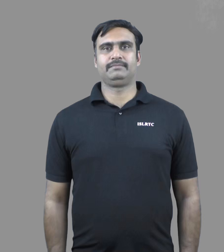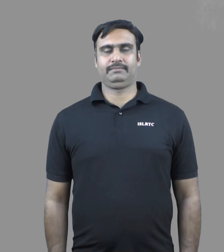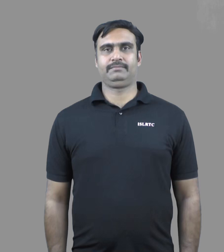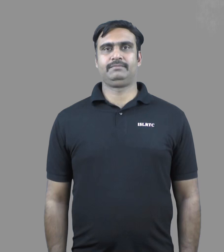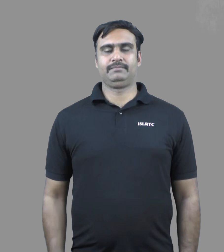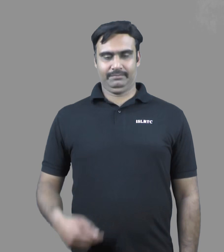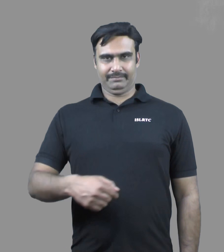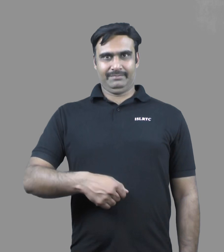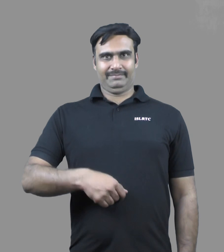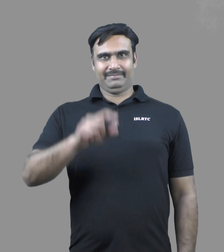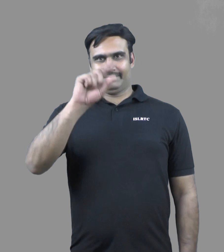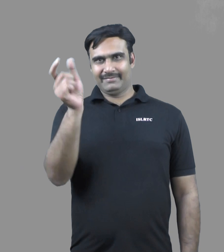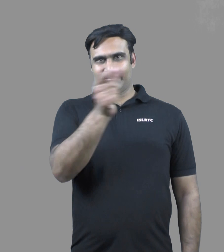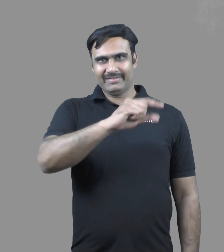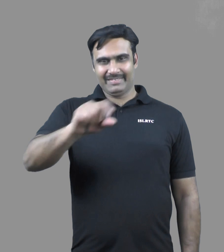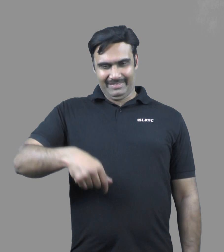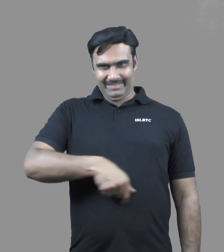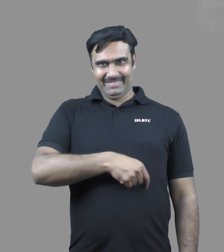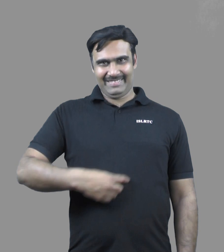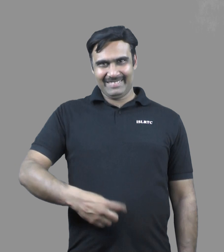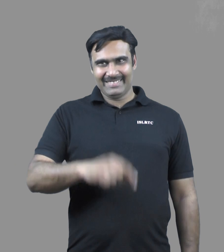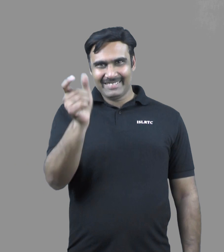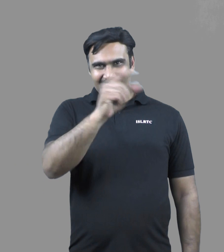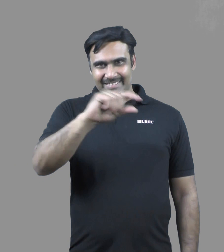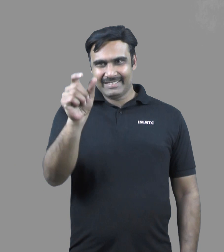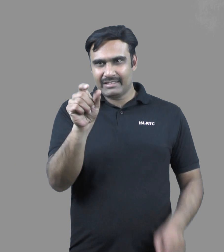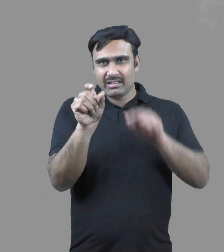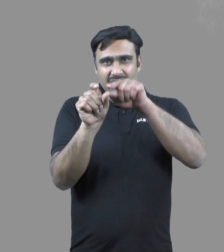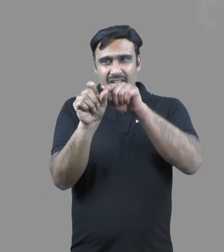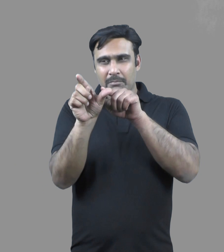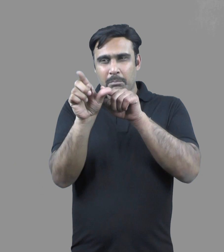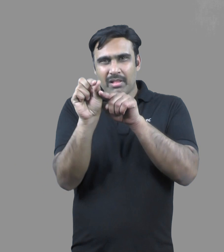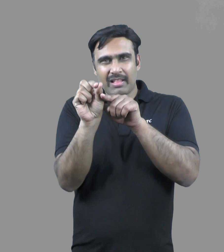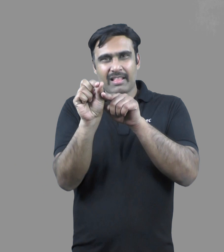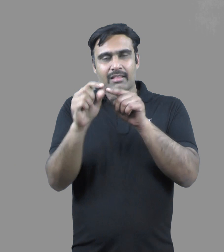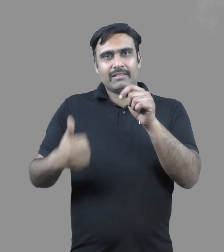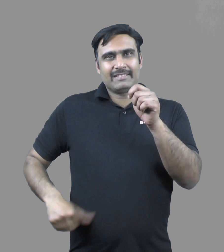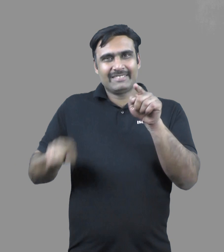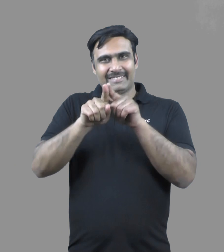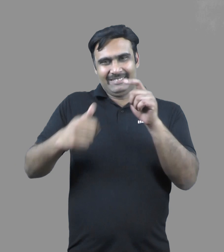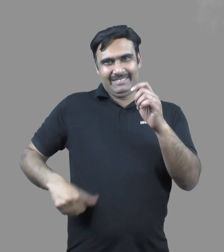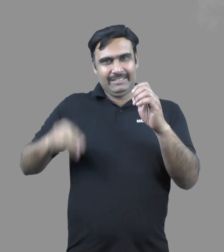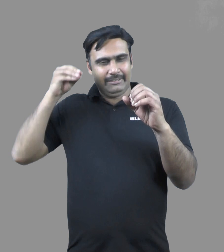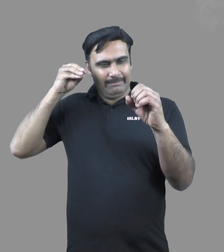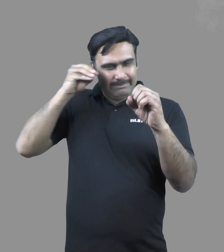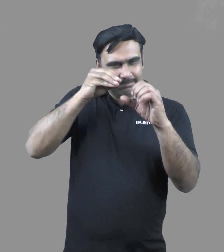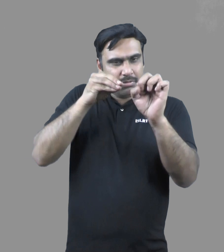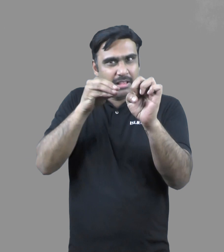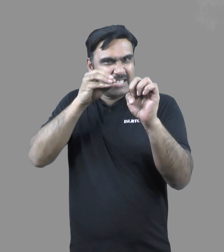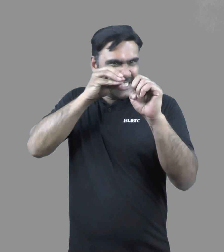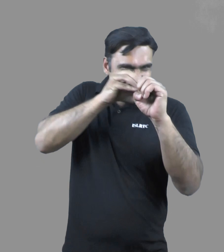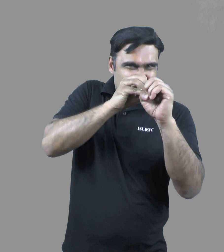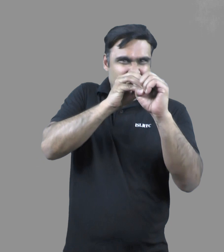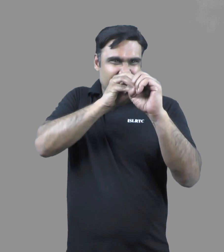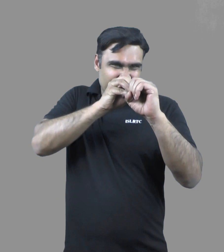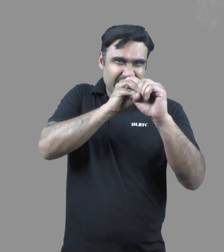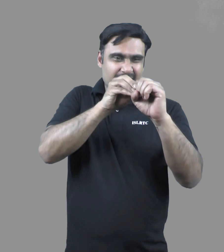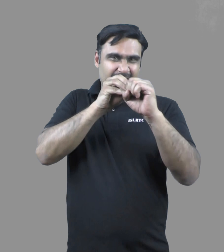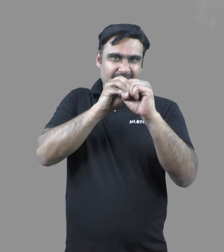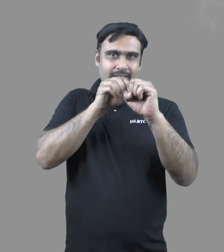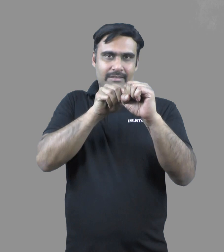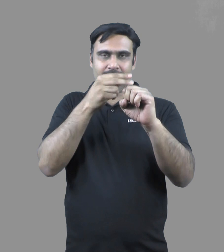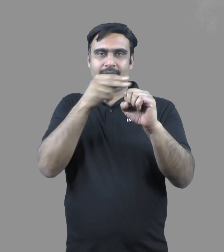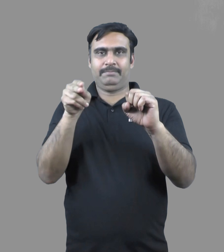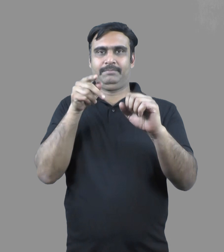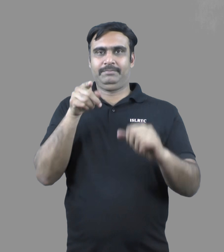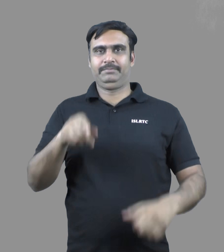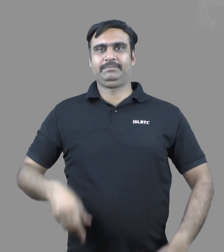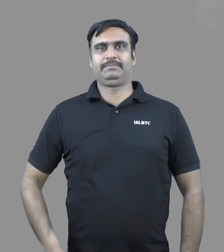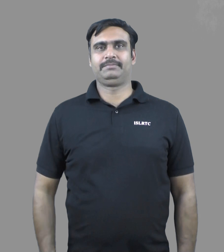Inflammatory Bowel Disease